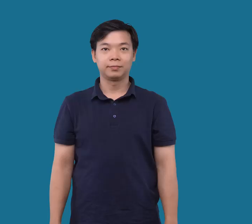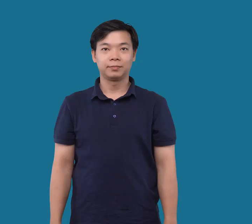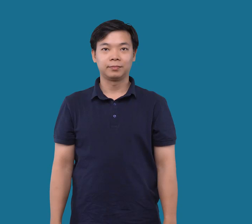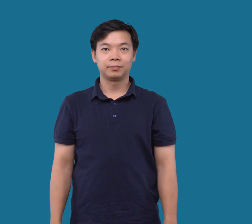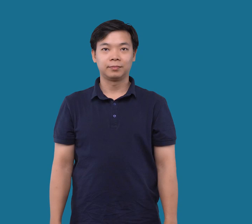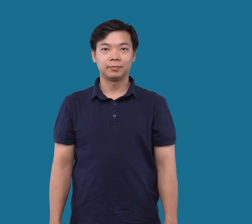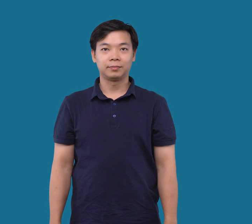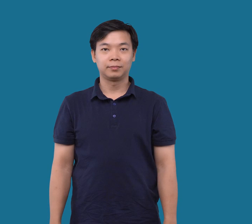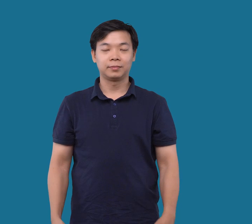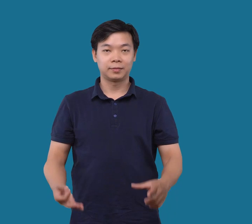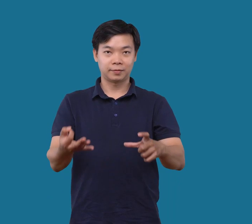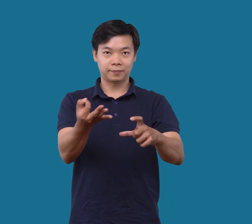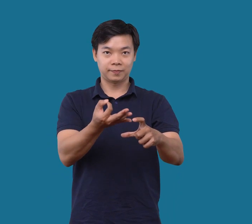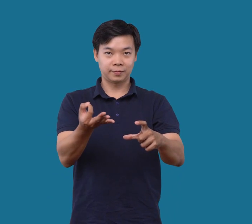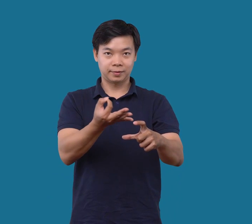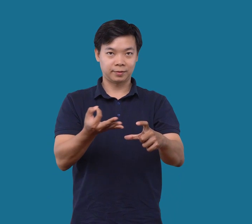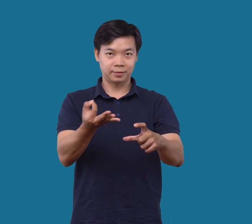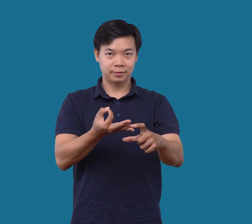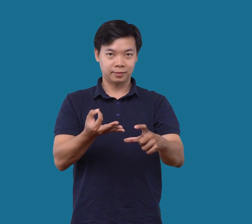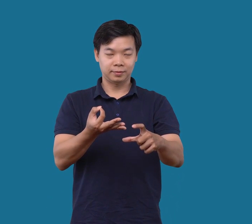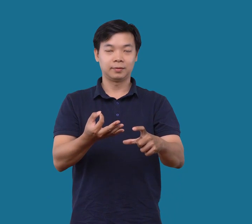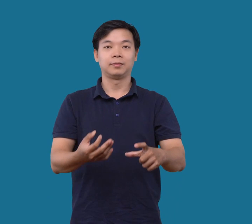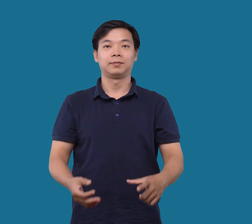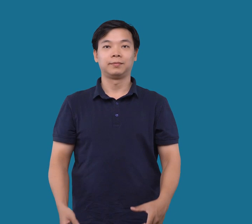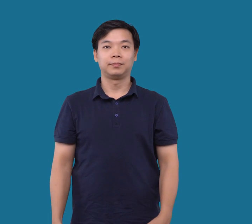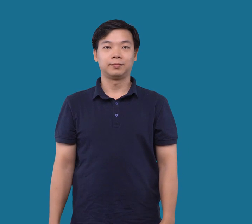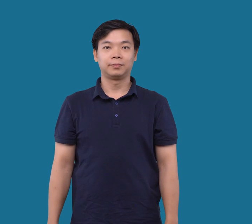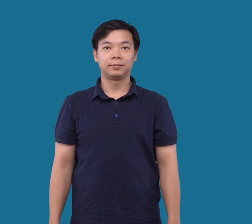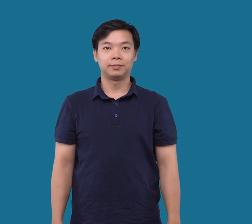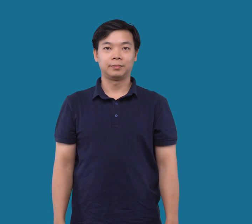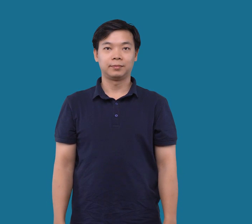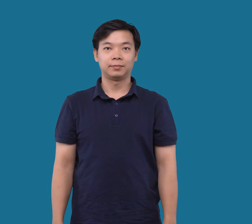hình vẽ